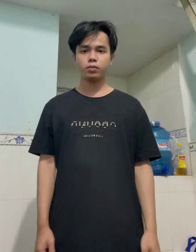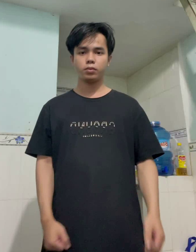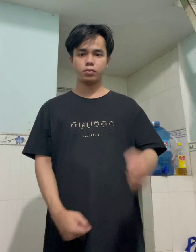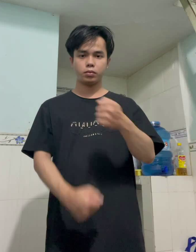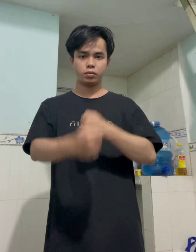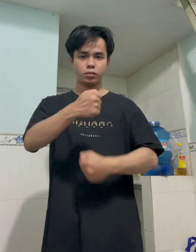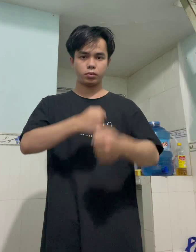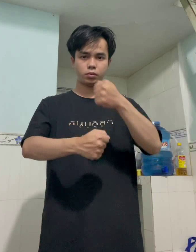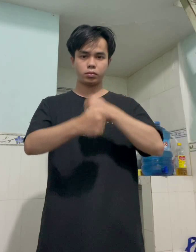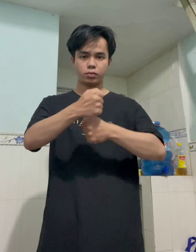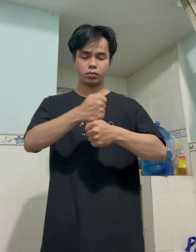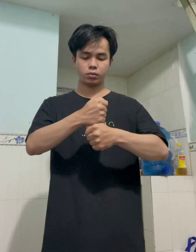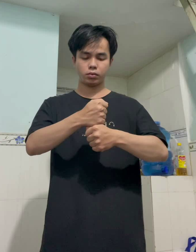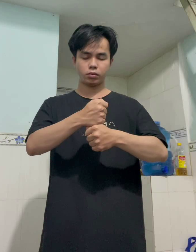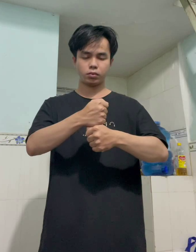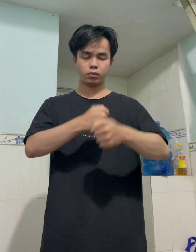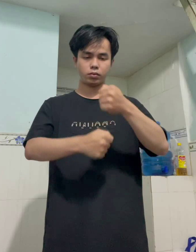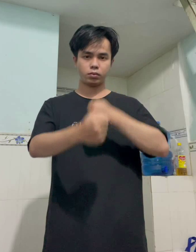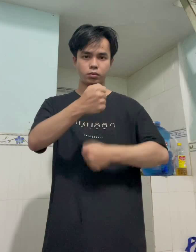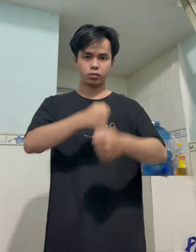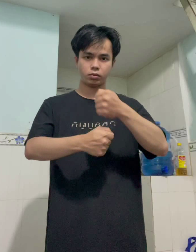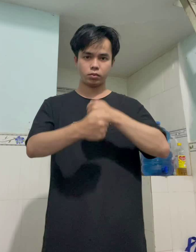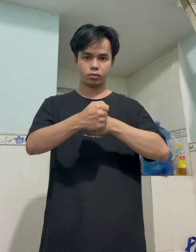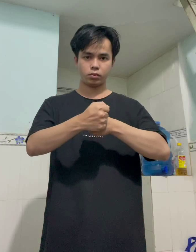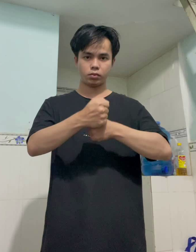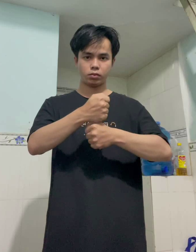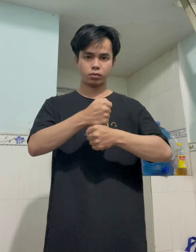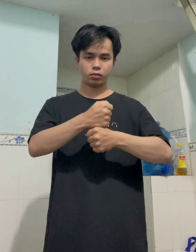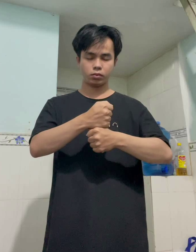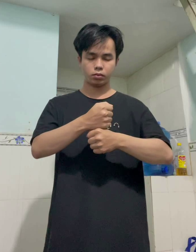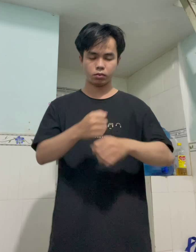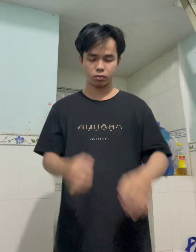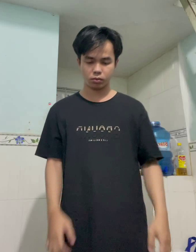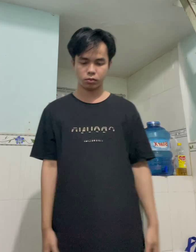quanh nam